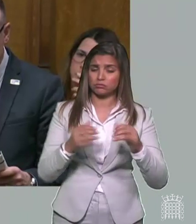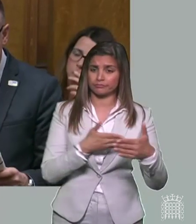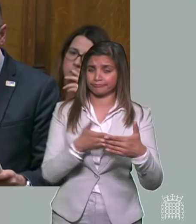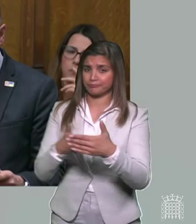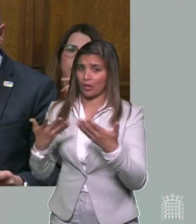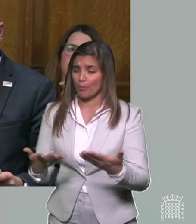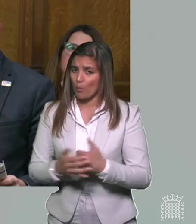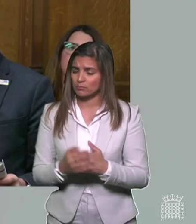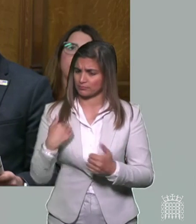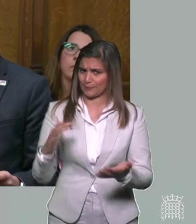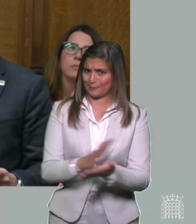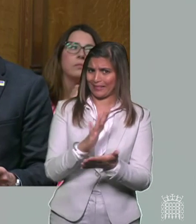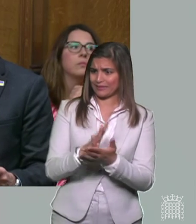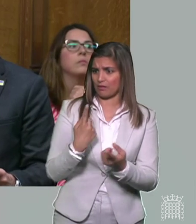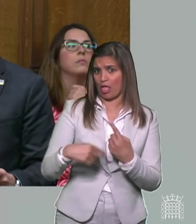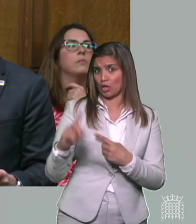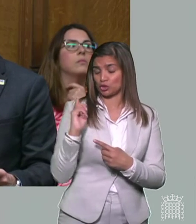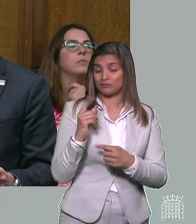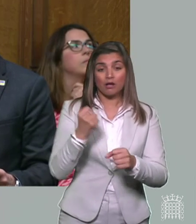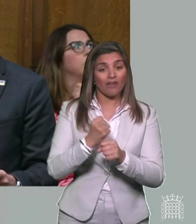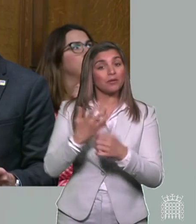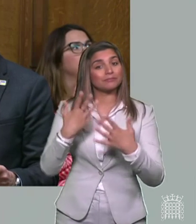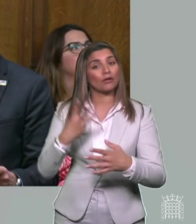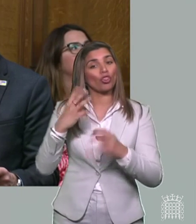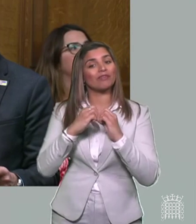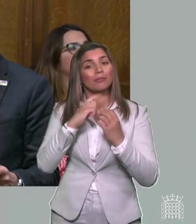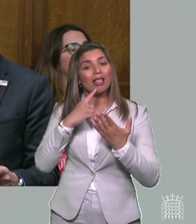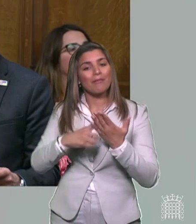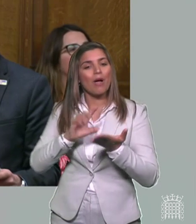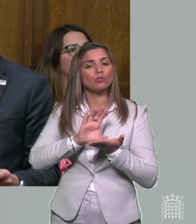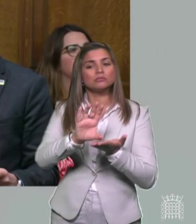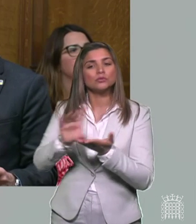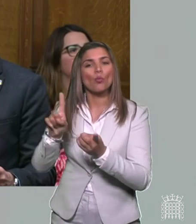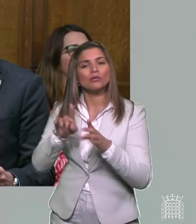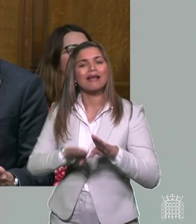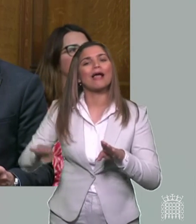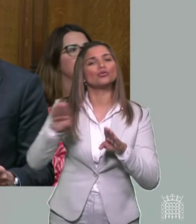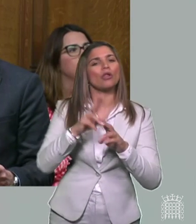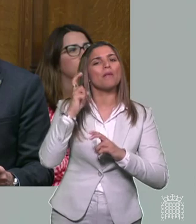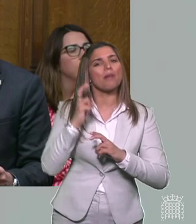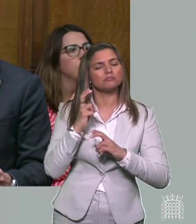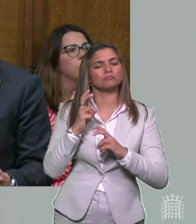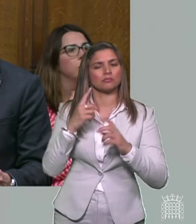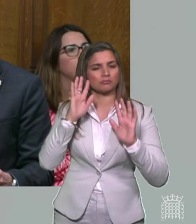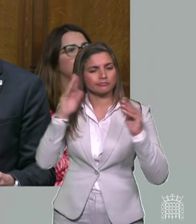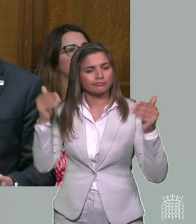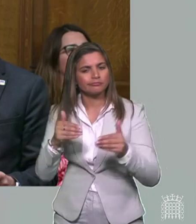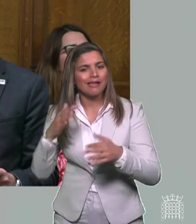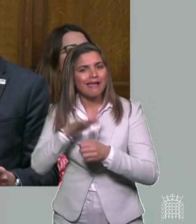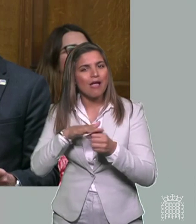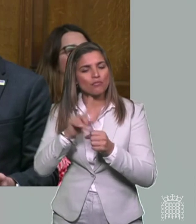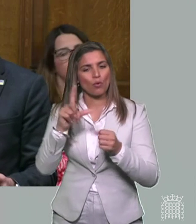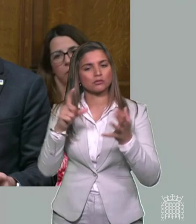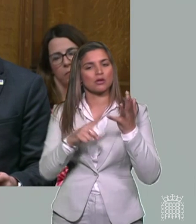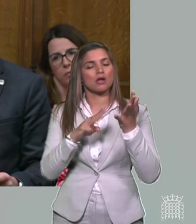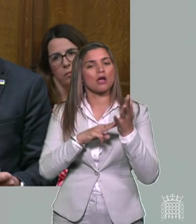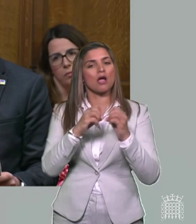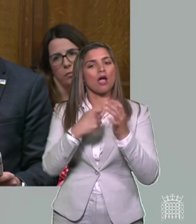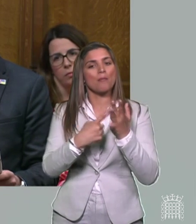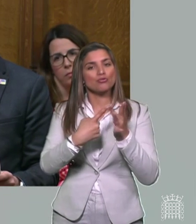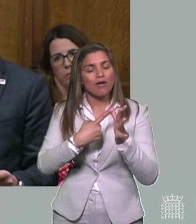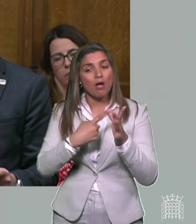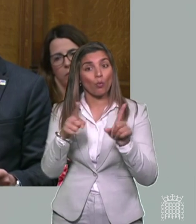I was pleased last year that, on top of the Government’s £3 billion national bus strategy to help areas such as Cumbria, Cumbria County Council received an additional £1.